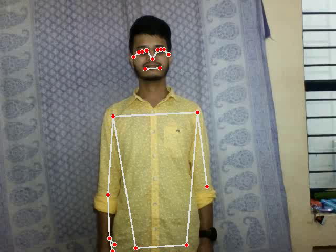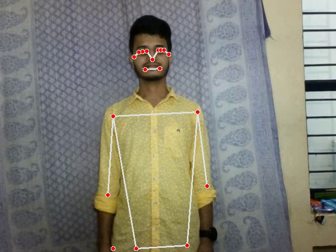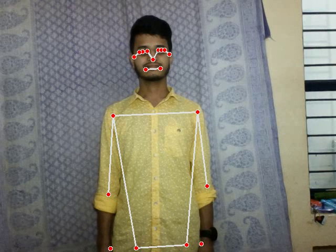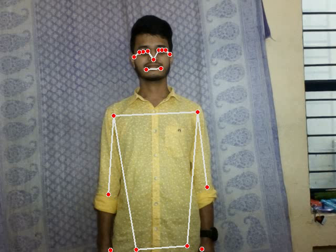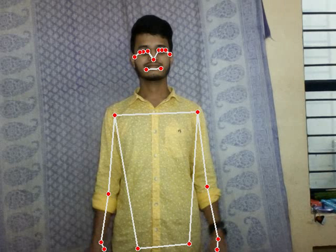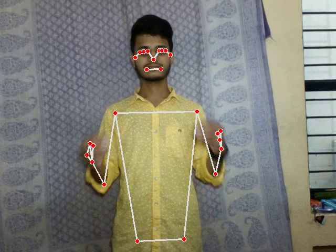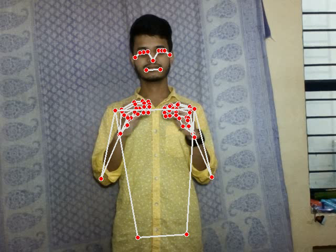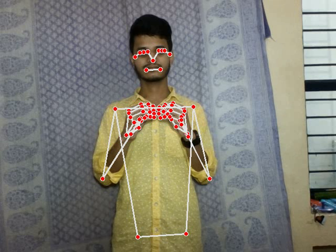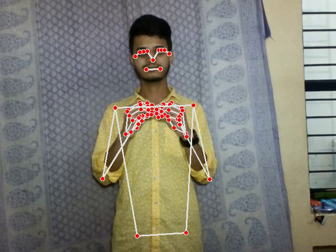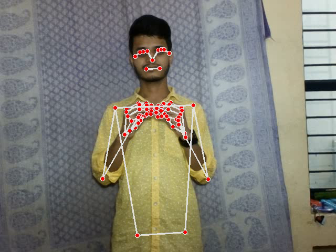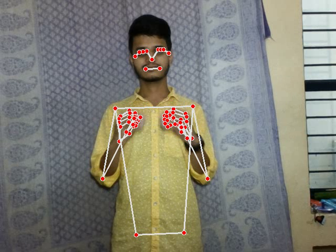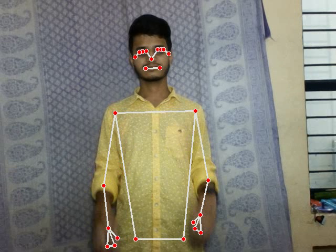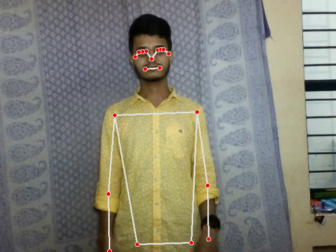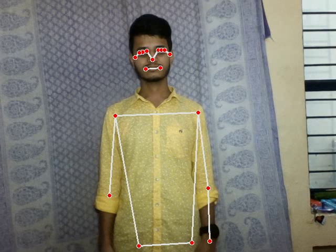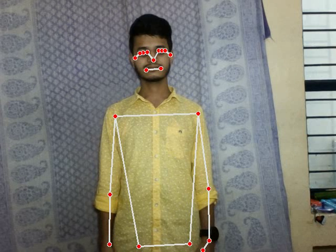more